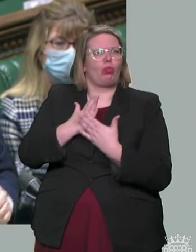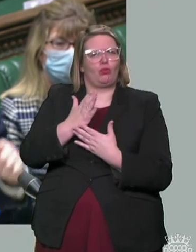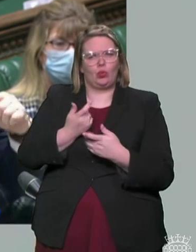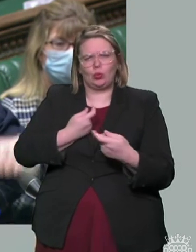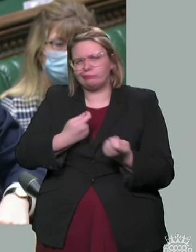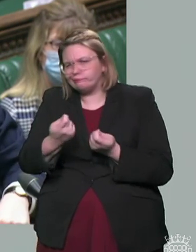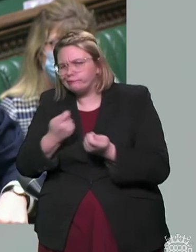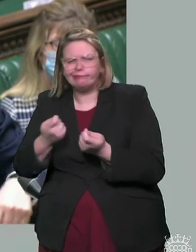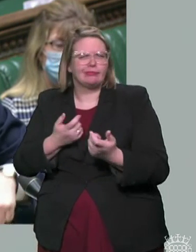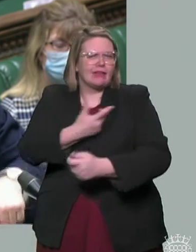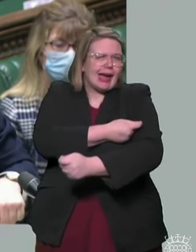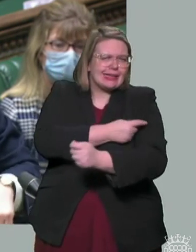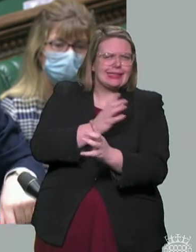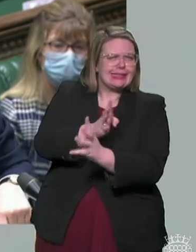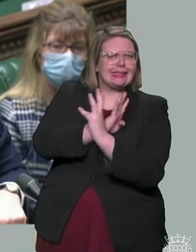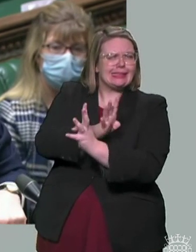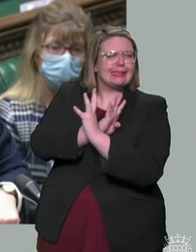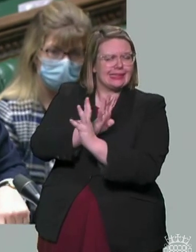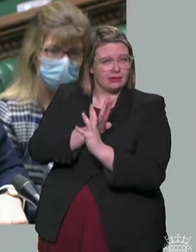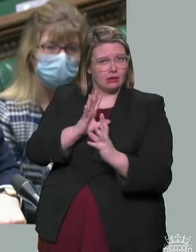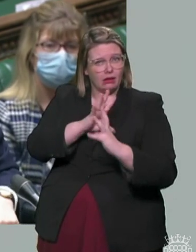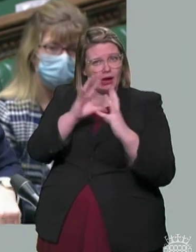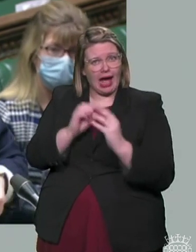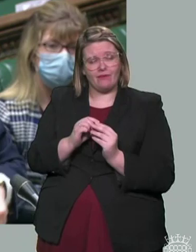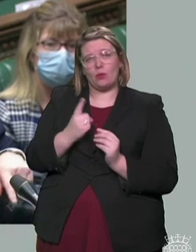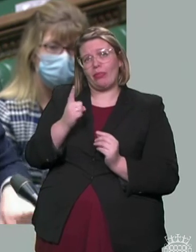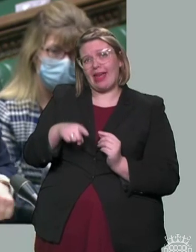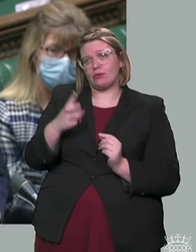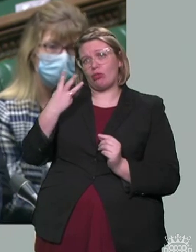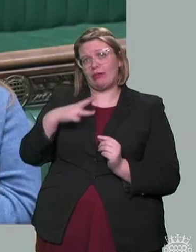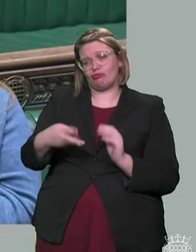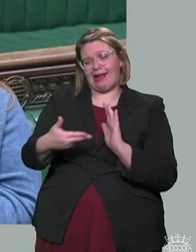We have 1,300 more GPs this year than last year.